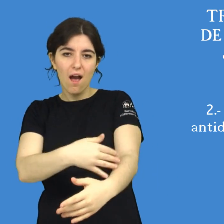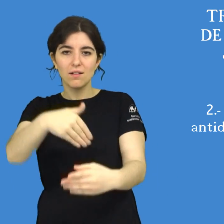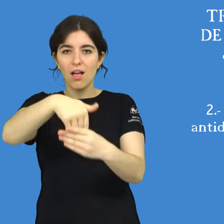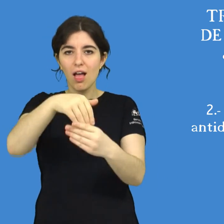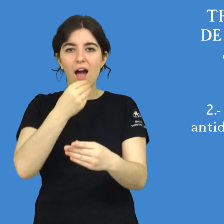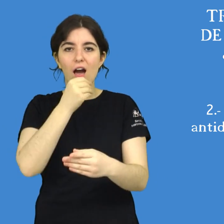dentro